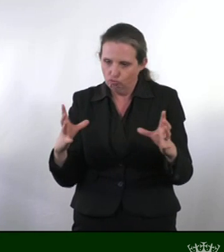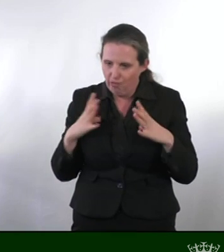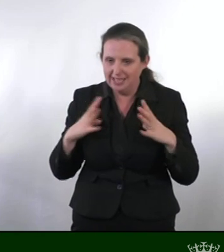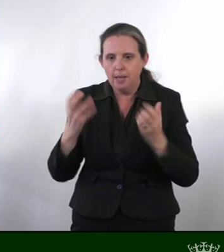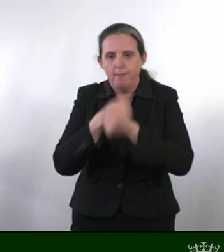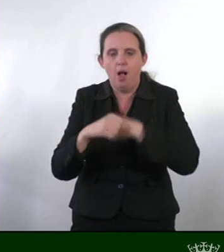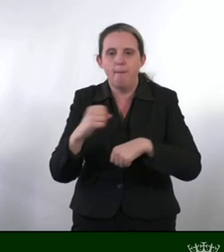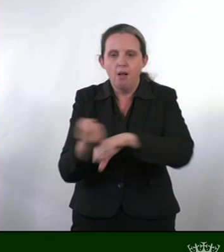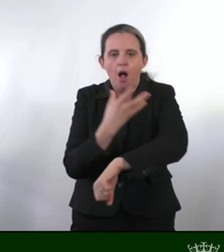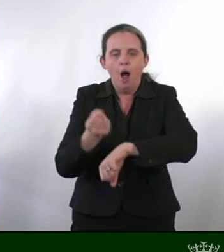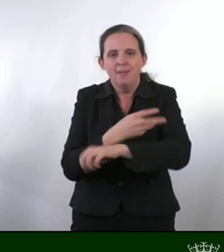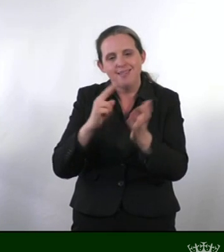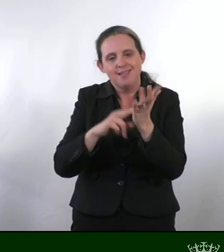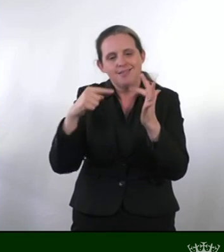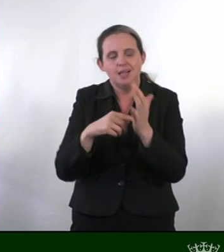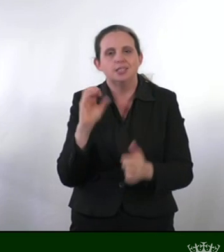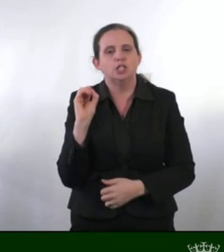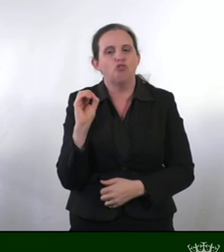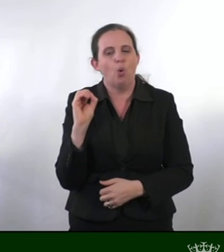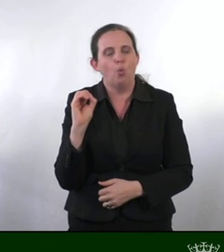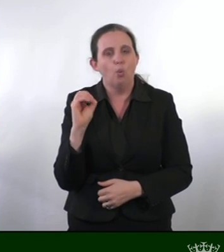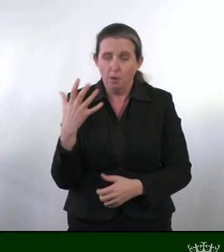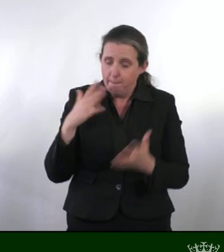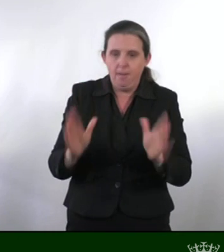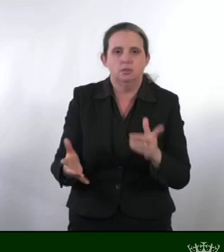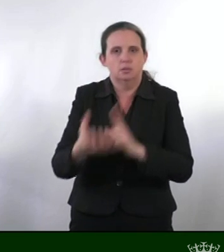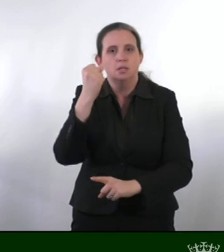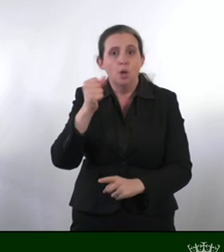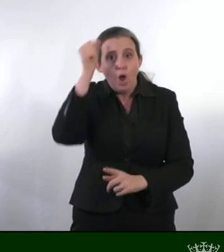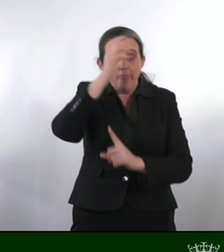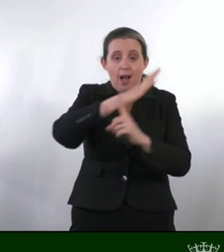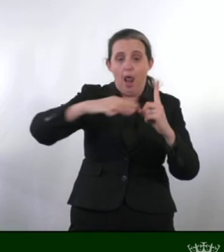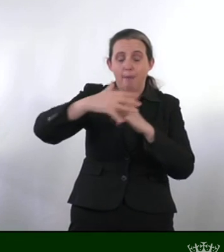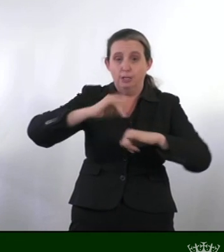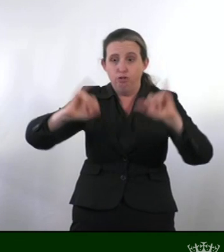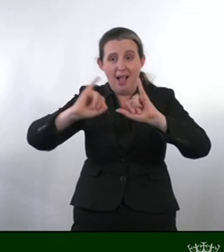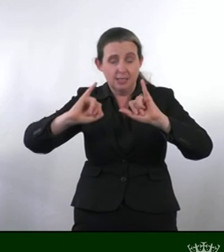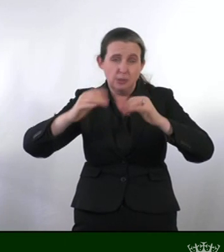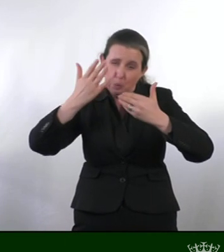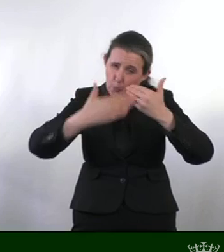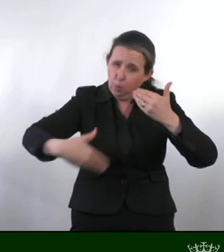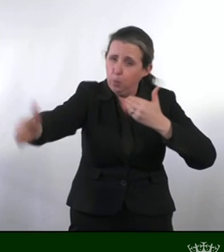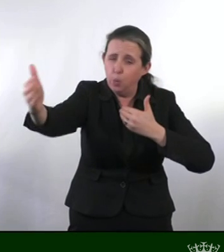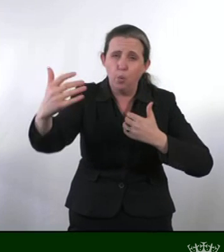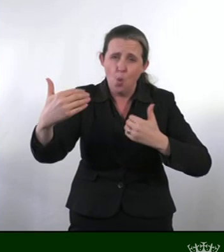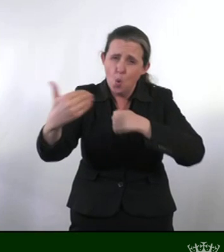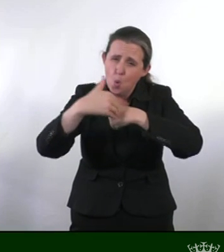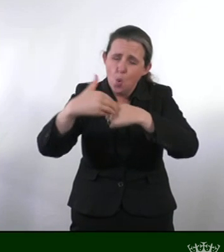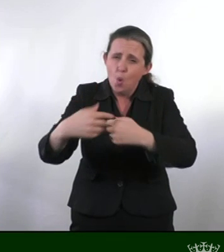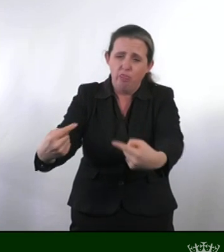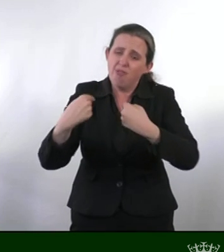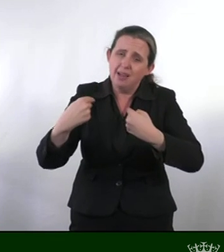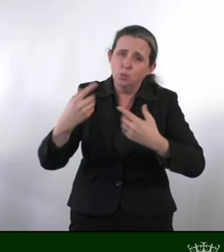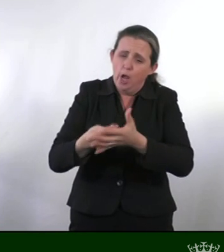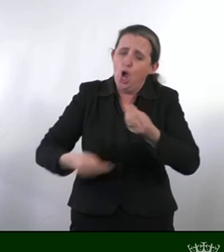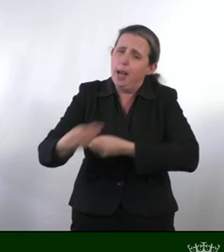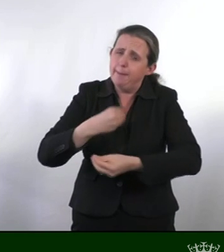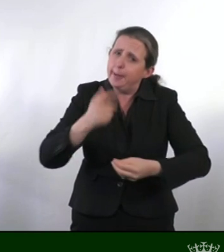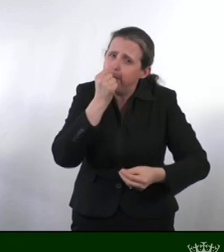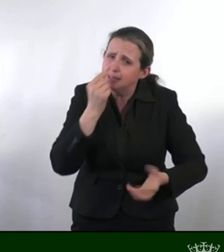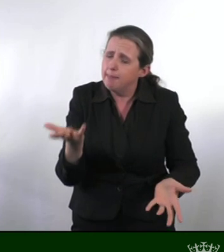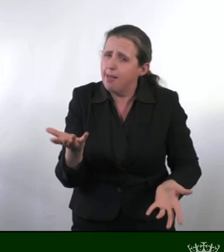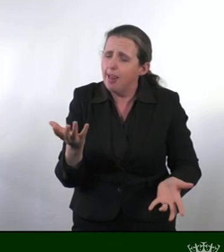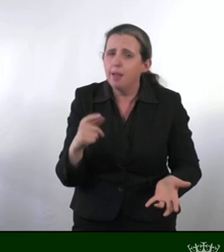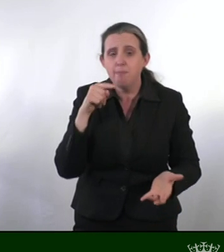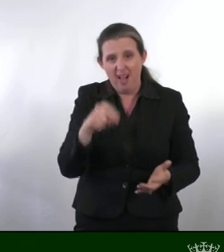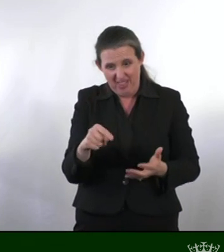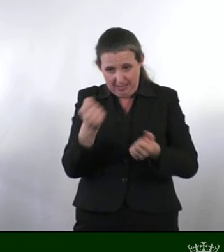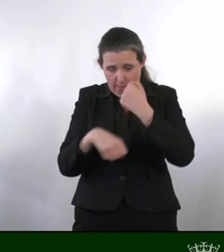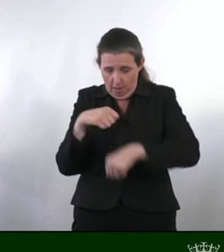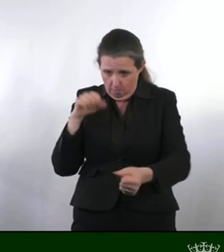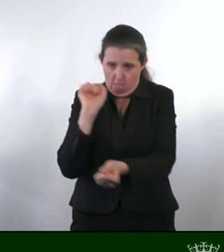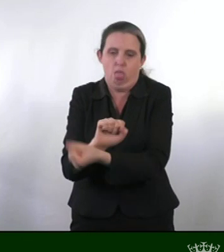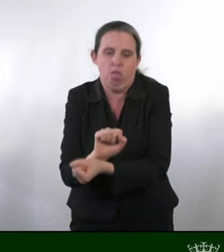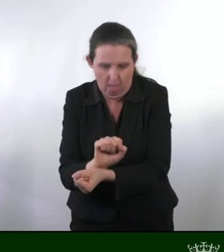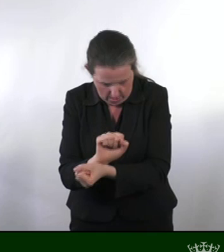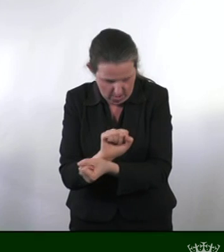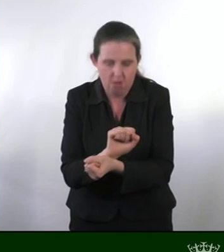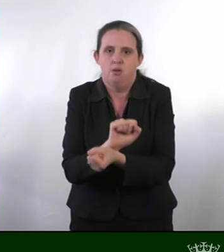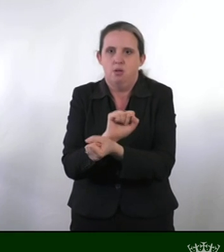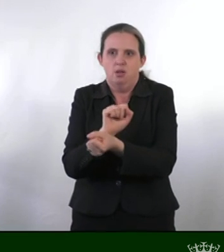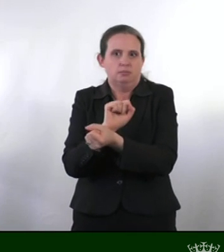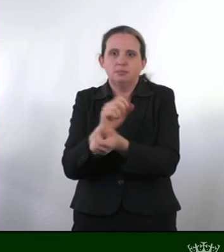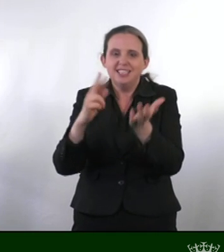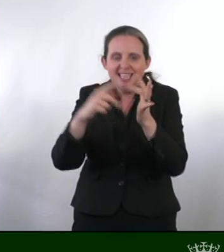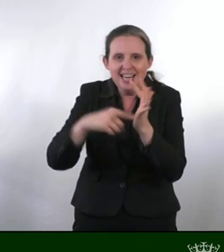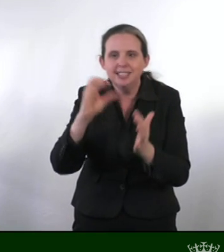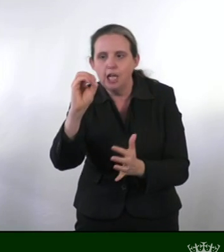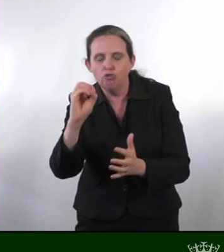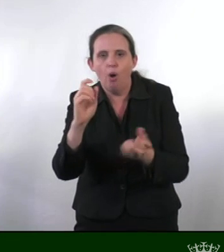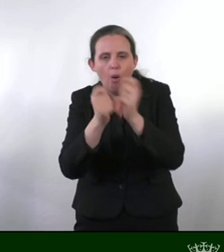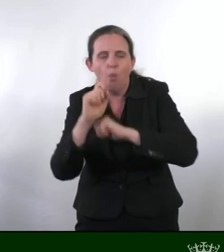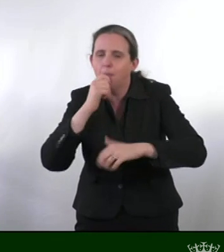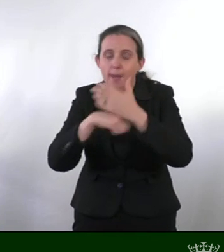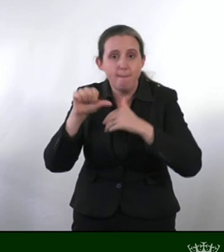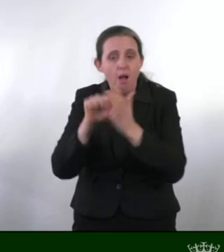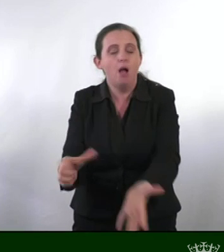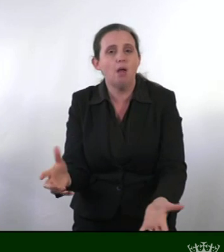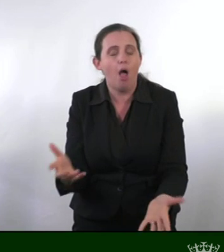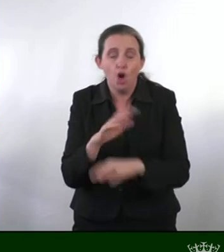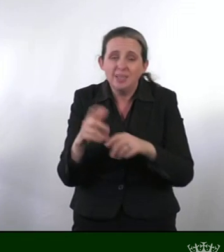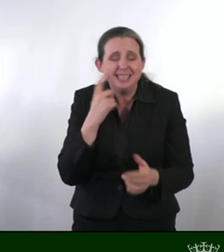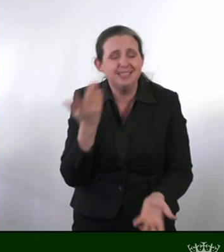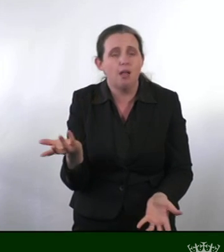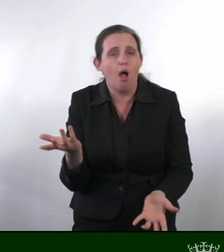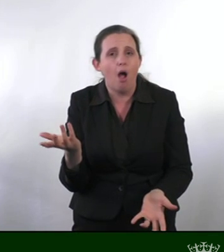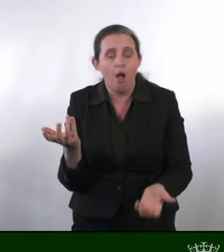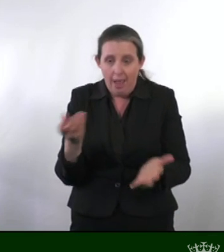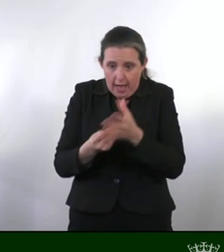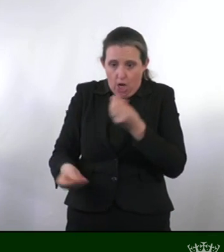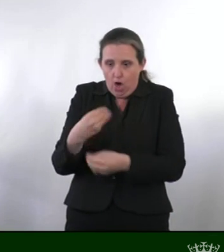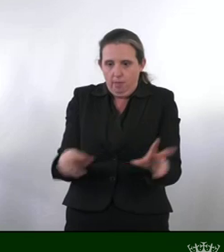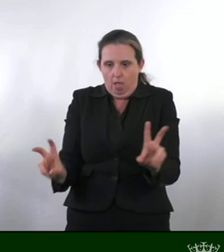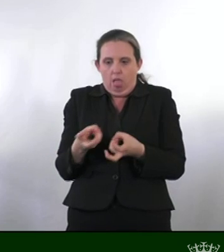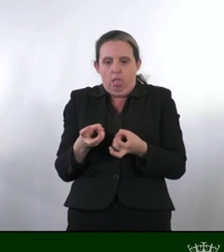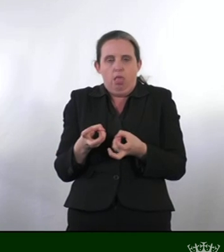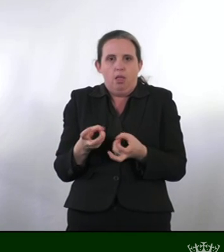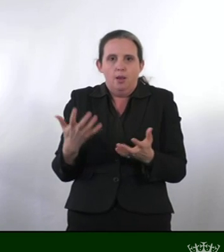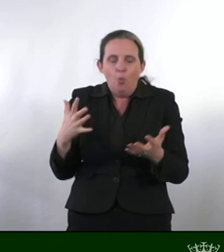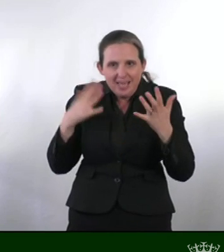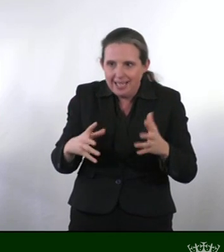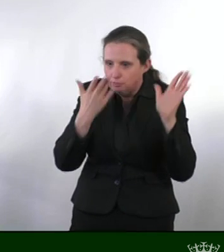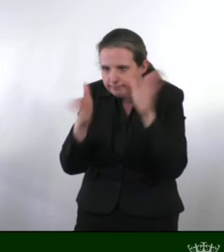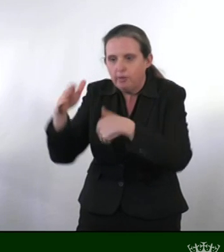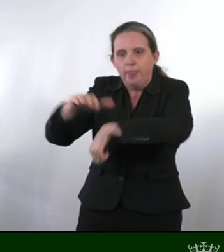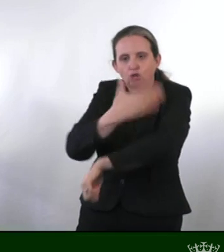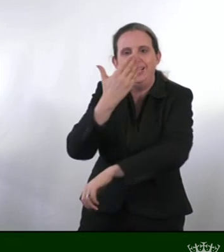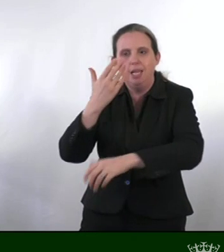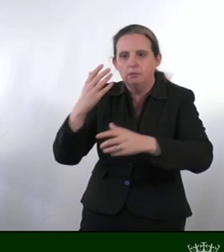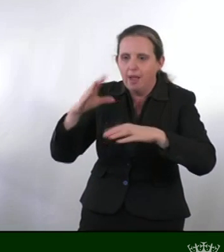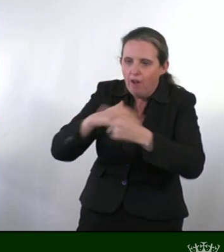We have known since the Stern report that the climate crisis is the biggest long-term threat to our economy, yet far too often, this spending review locks us into a path that will make the transition to net zero harder, not easier, locking our economy out of the green jobs of the future.